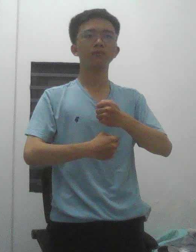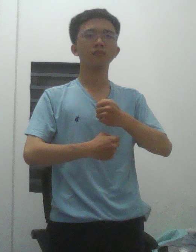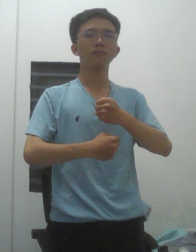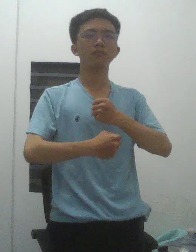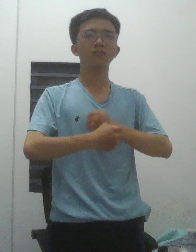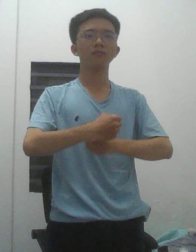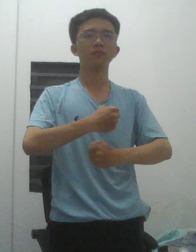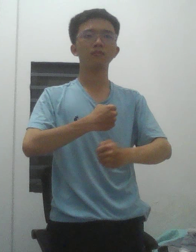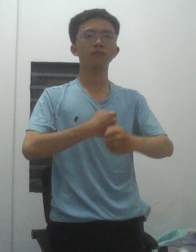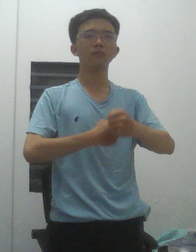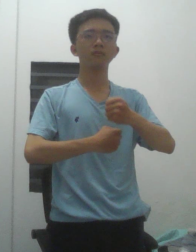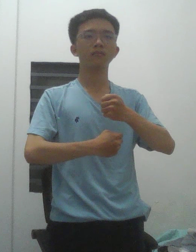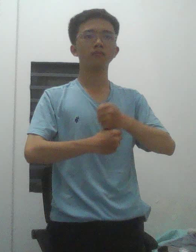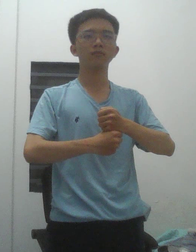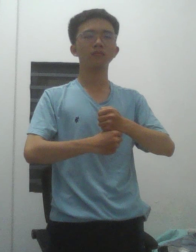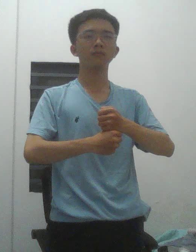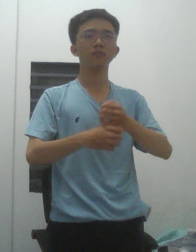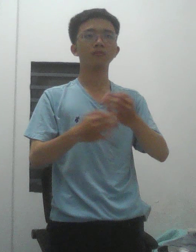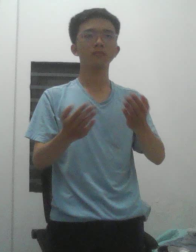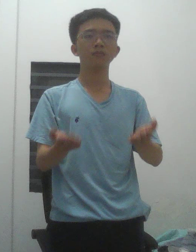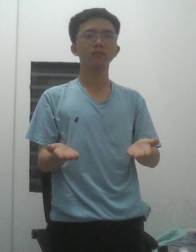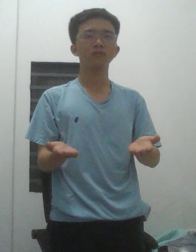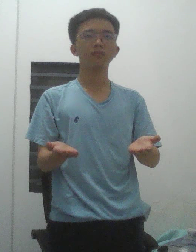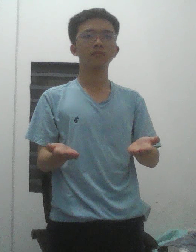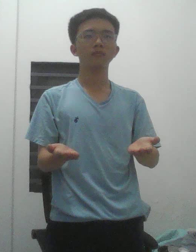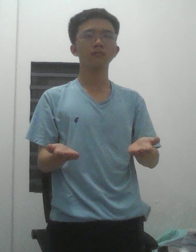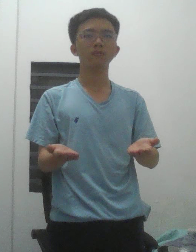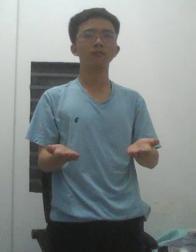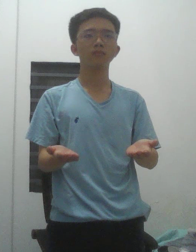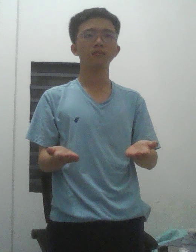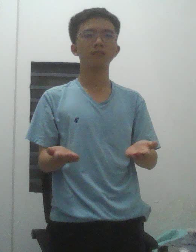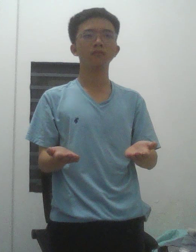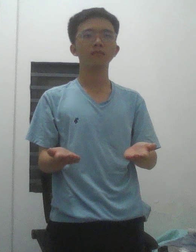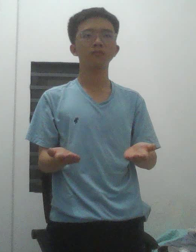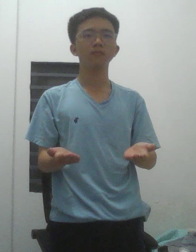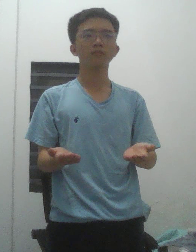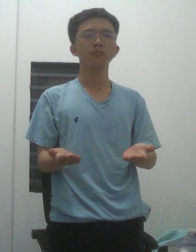nam nay